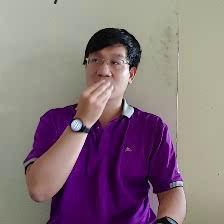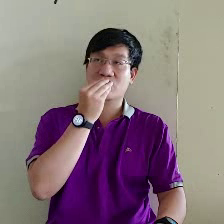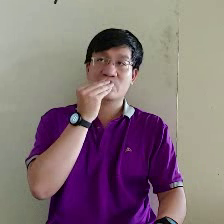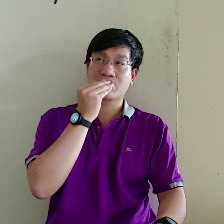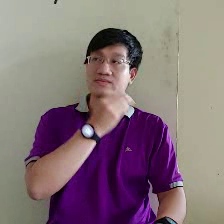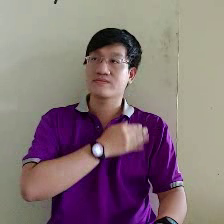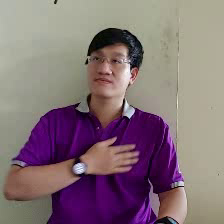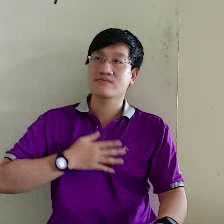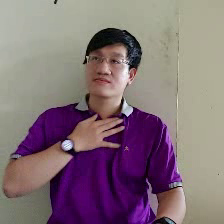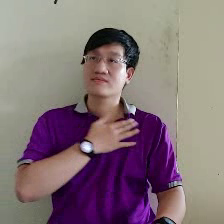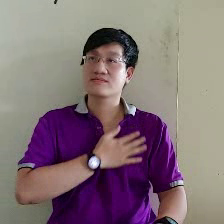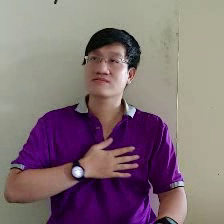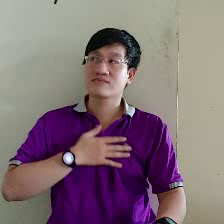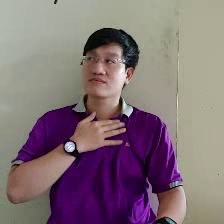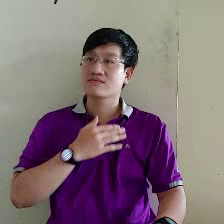Ăn mừng